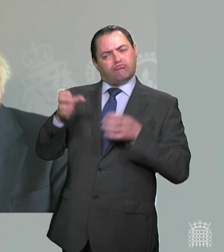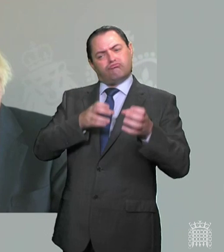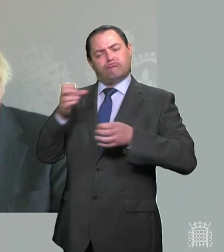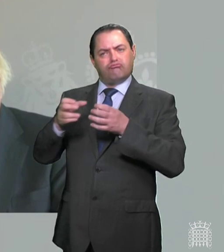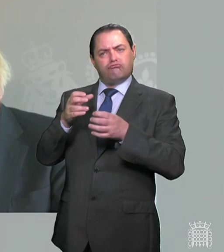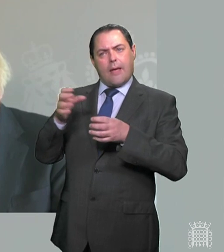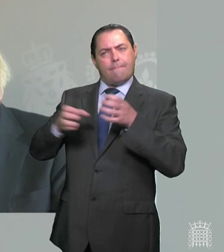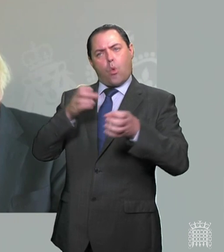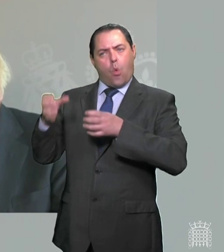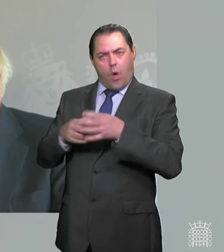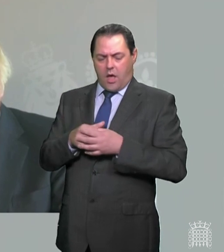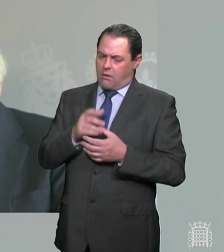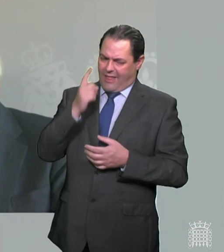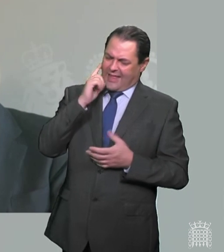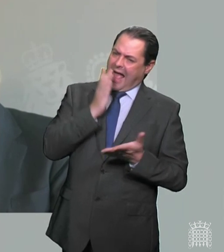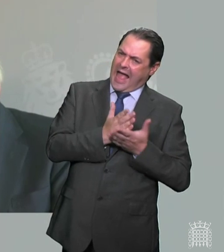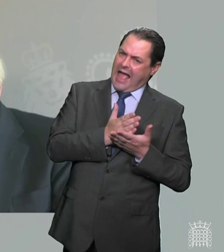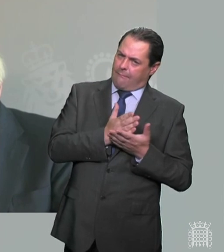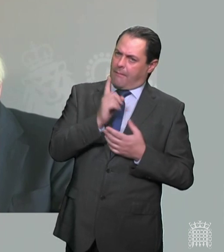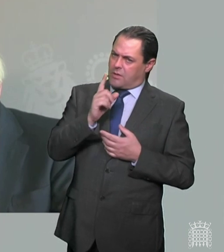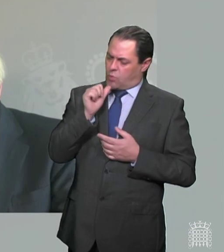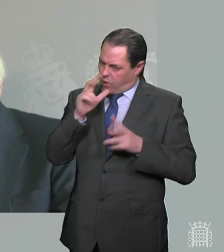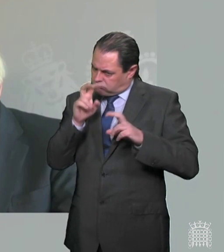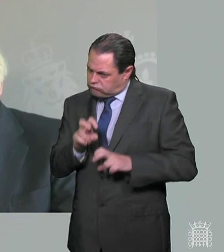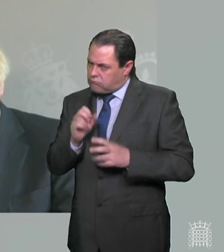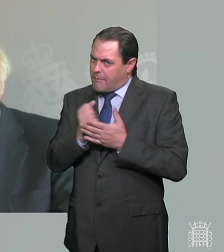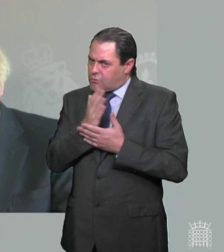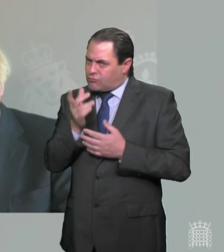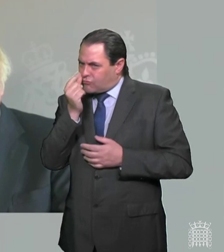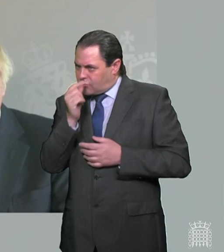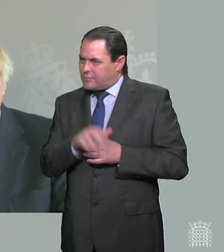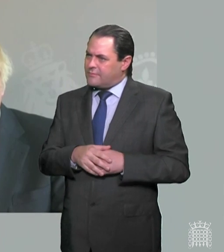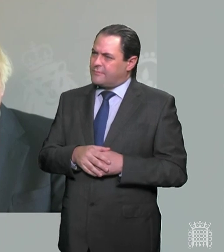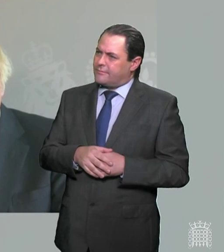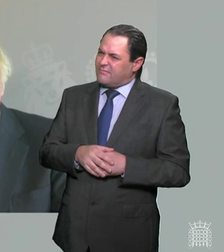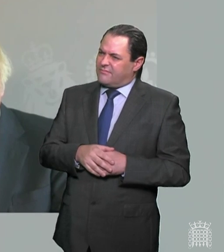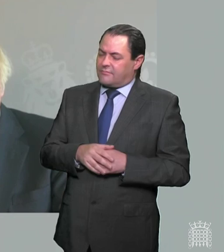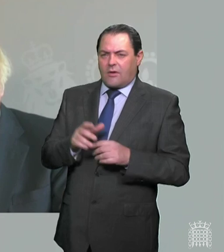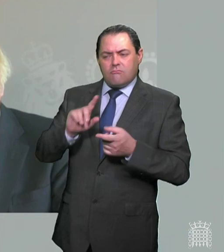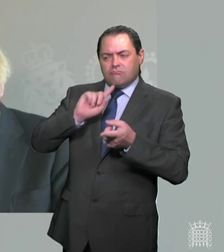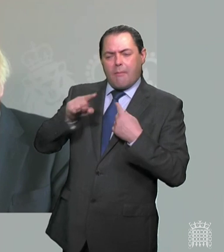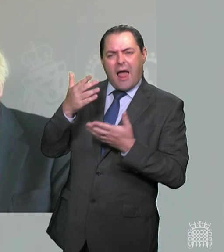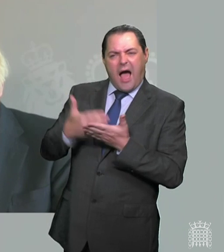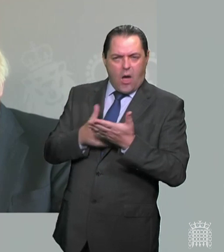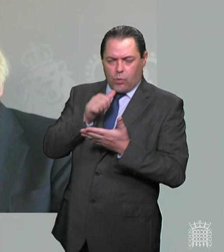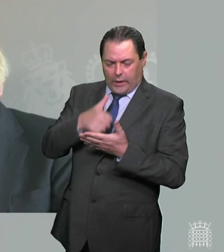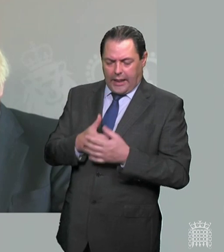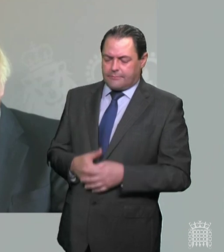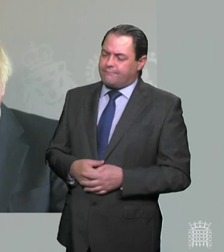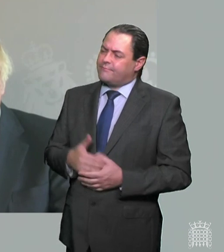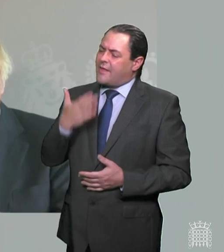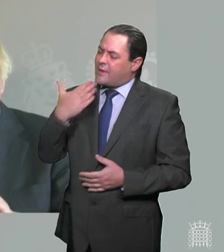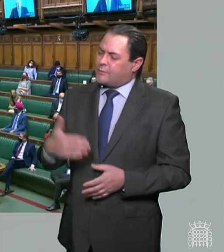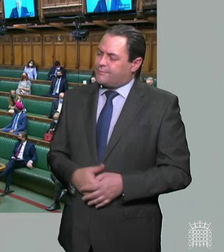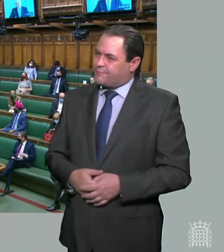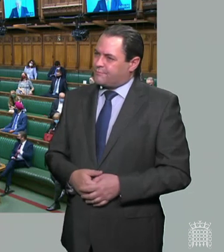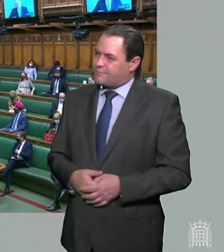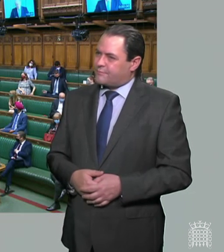I am sure that we already are, but I will investigate the matter and make sure that she gets an answer by letter.